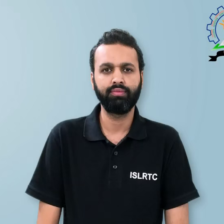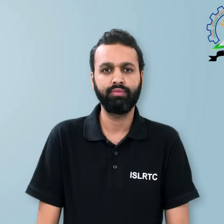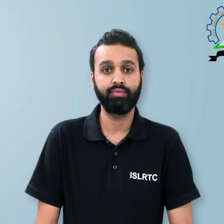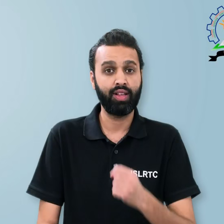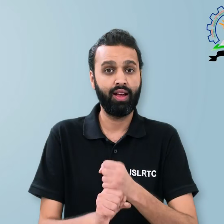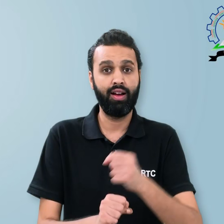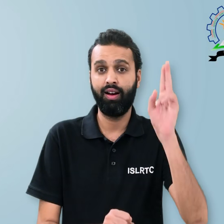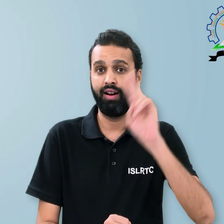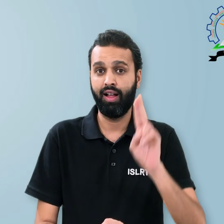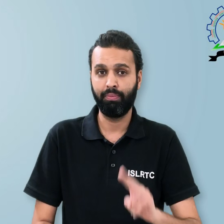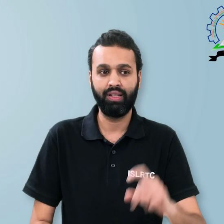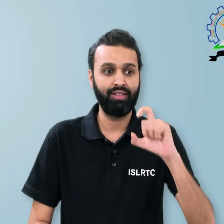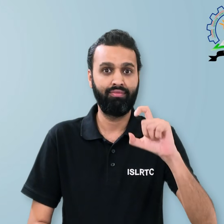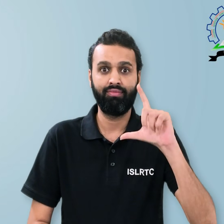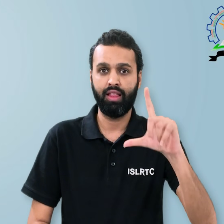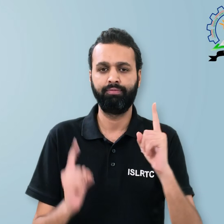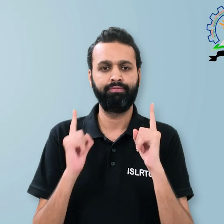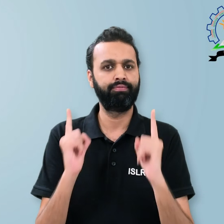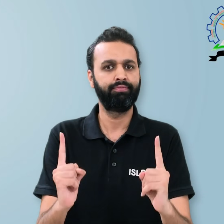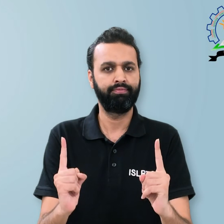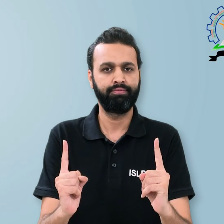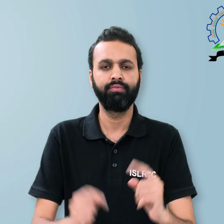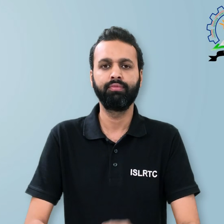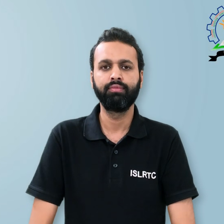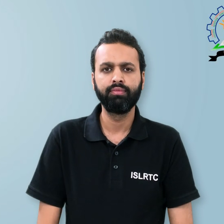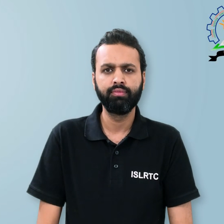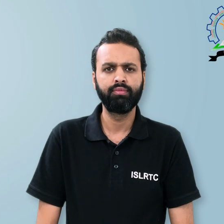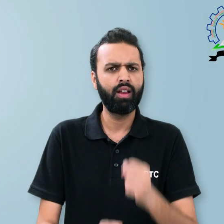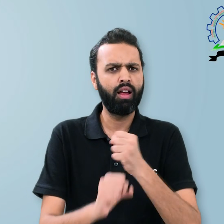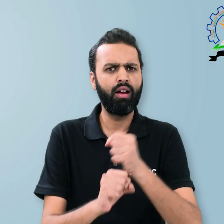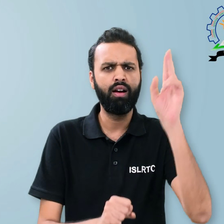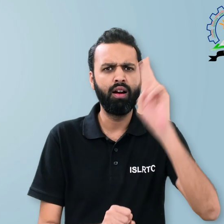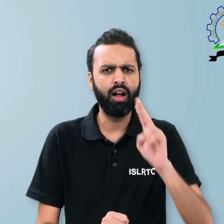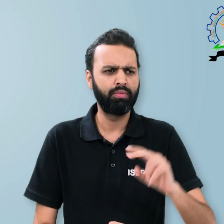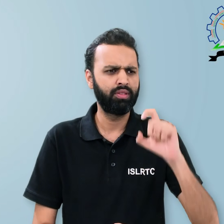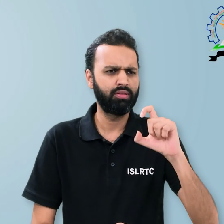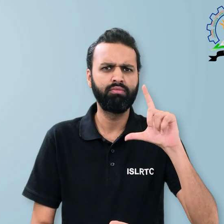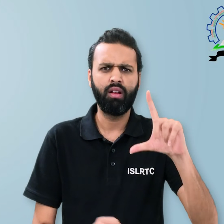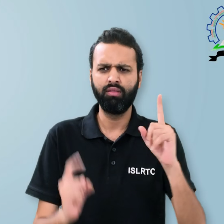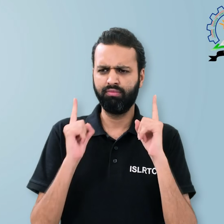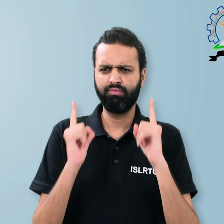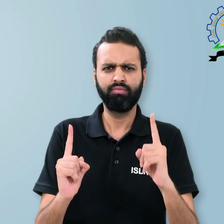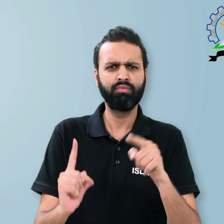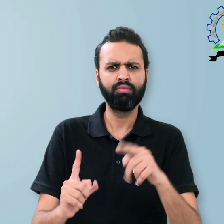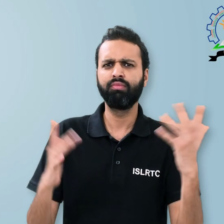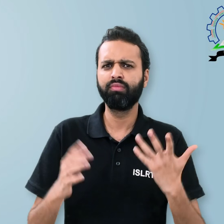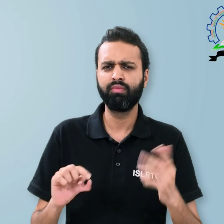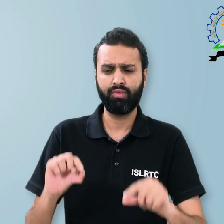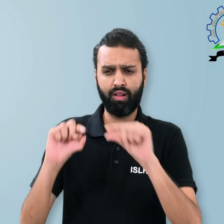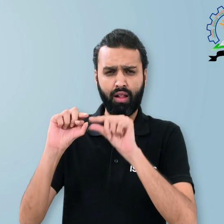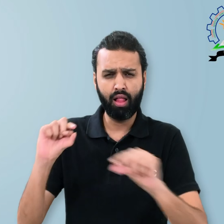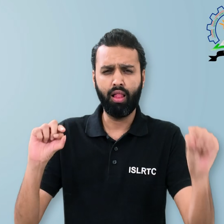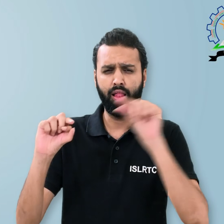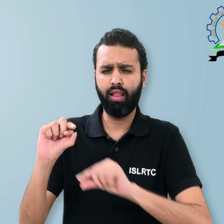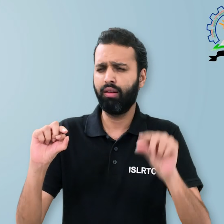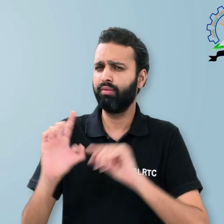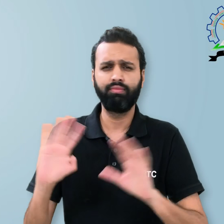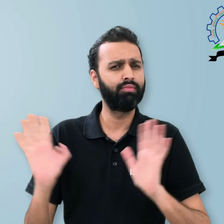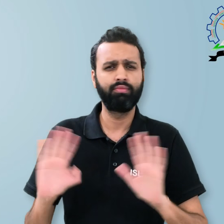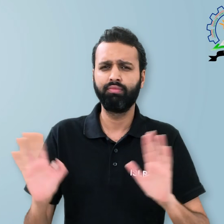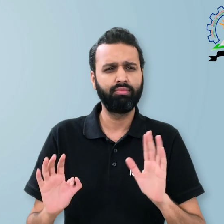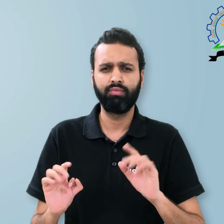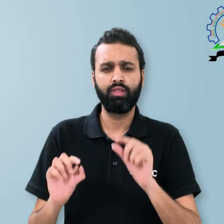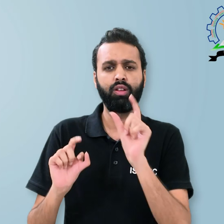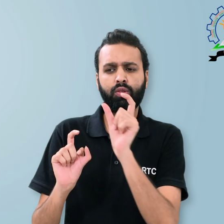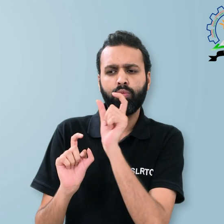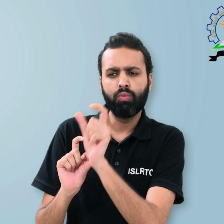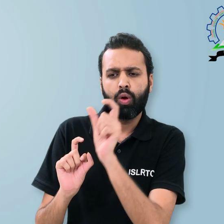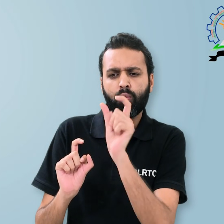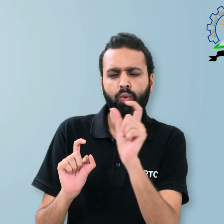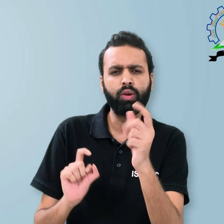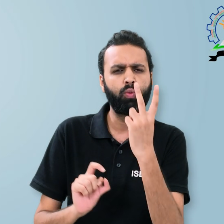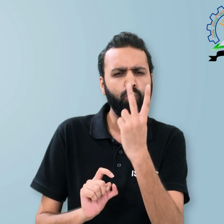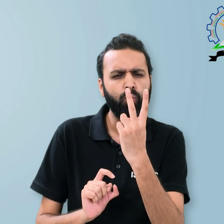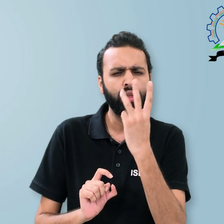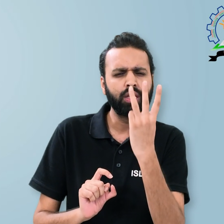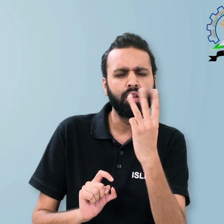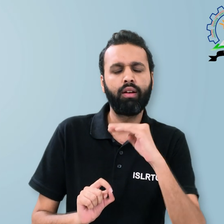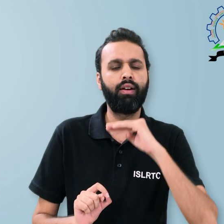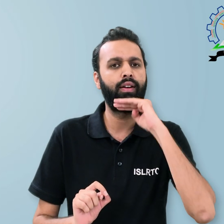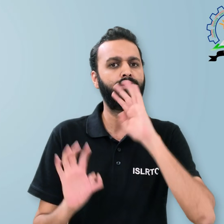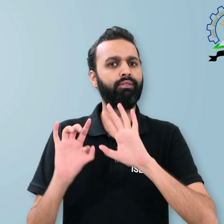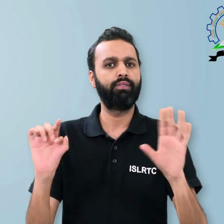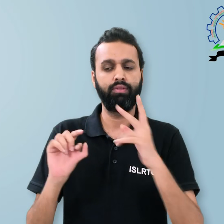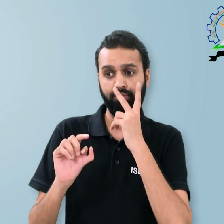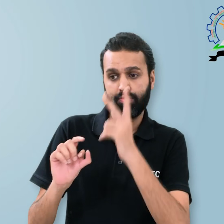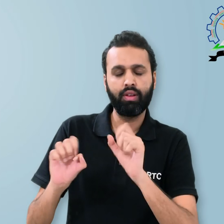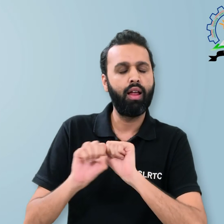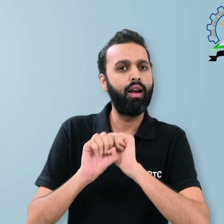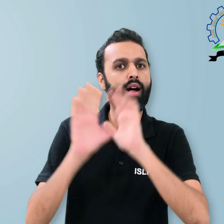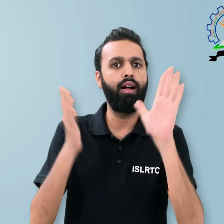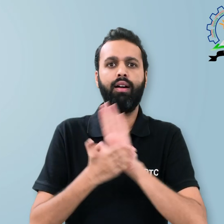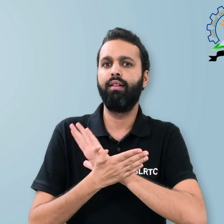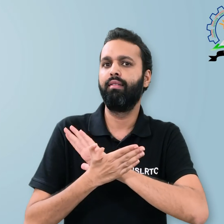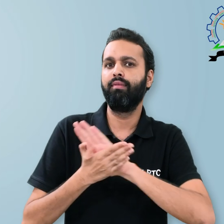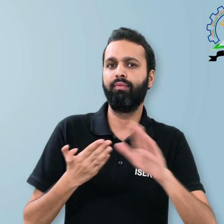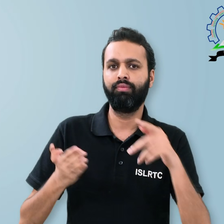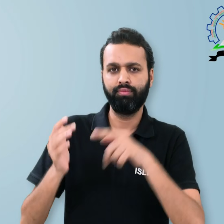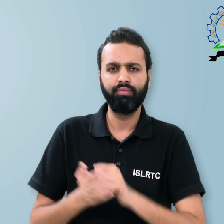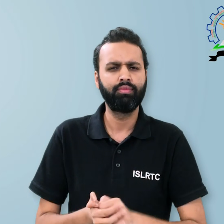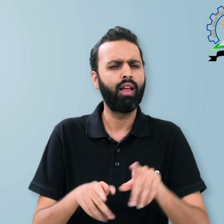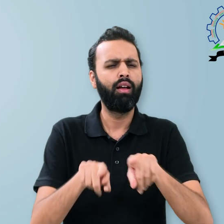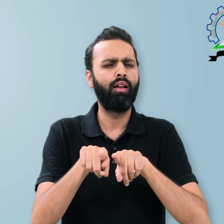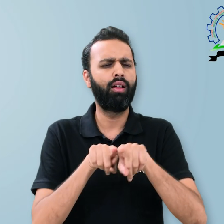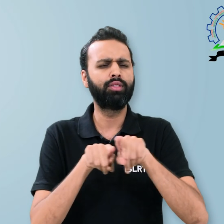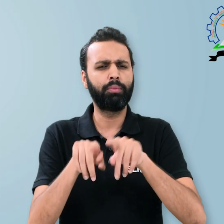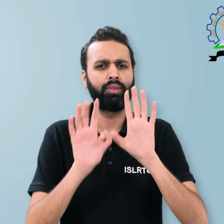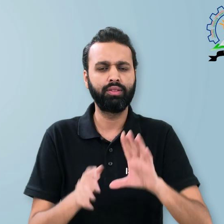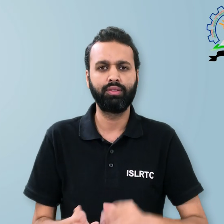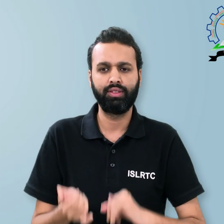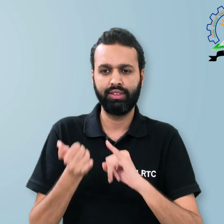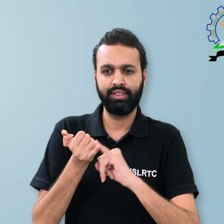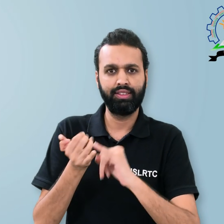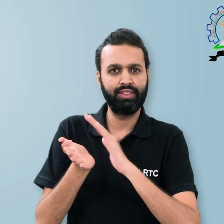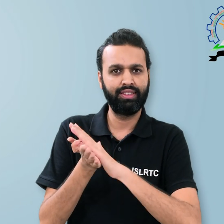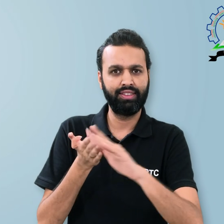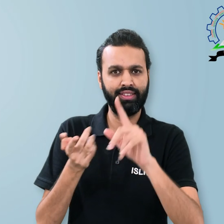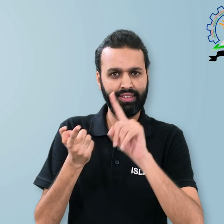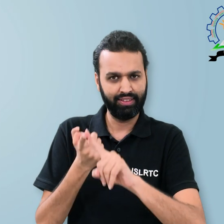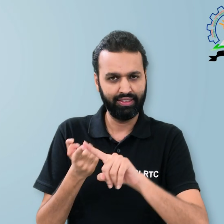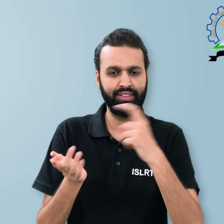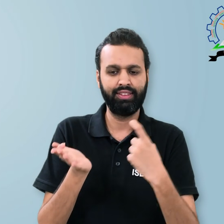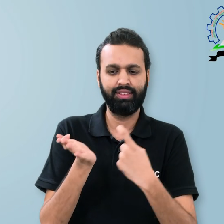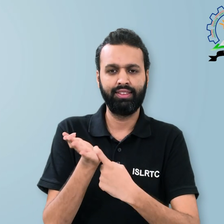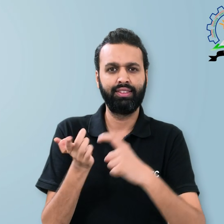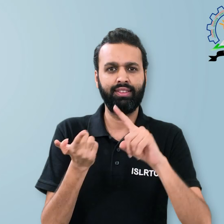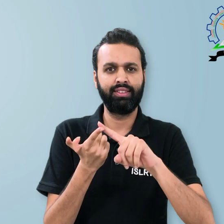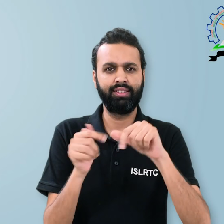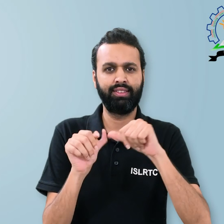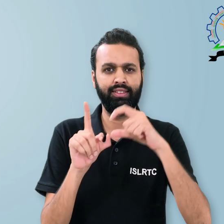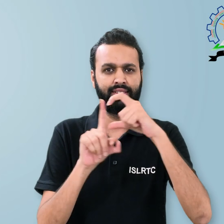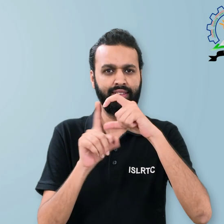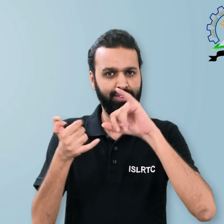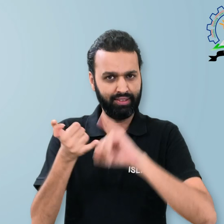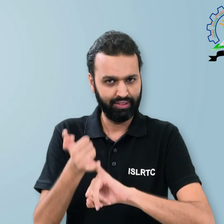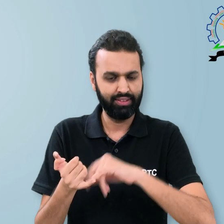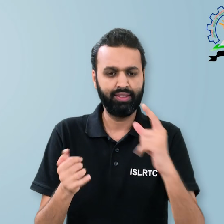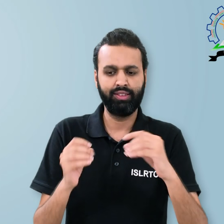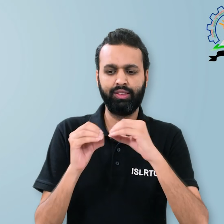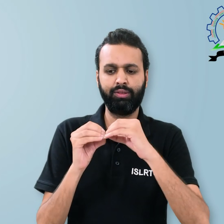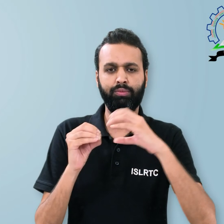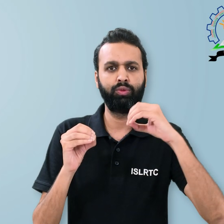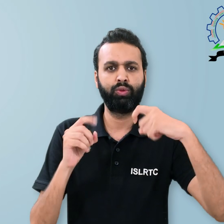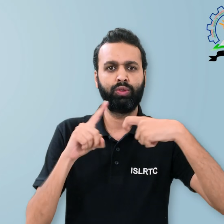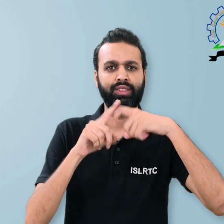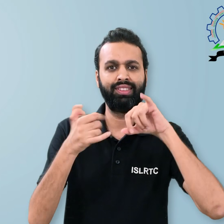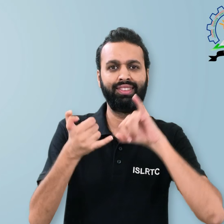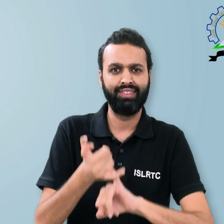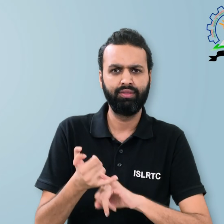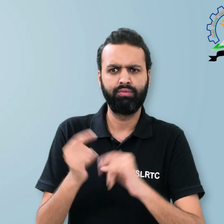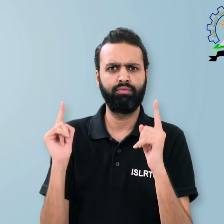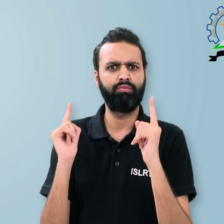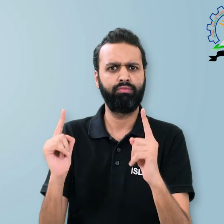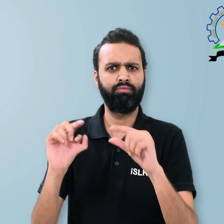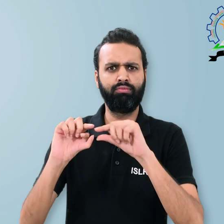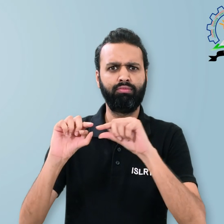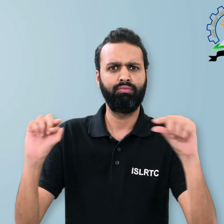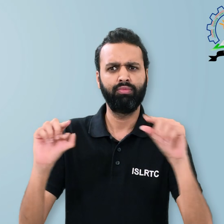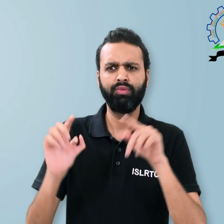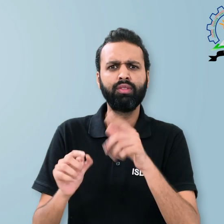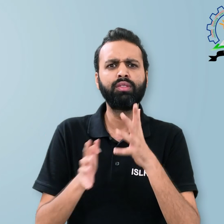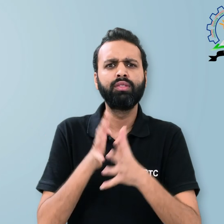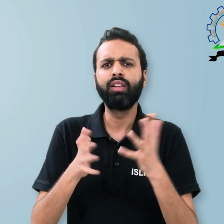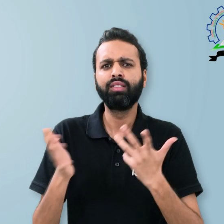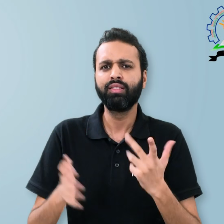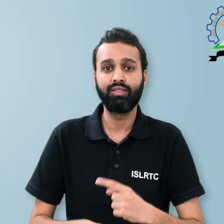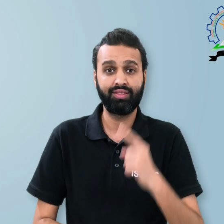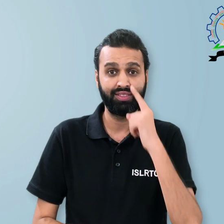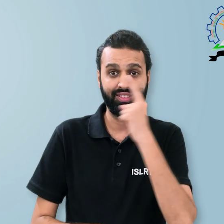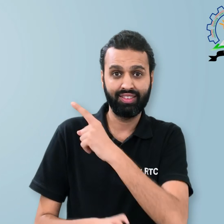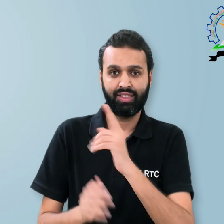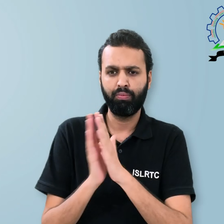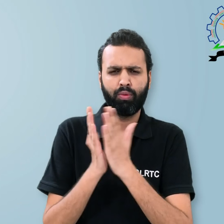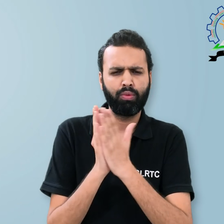Independent Clause An independent clause can stand alone as a complete sentence because it expresses a complete thought. Example: She reads books.